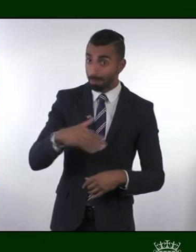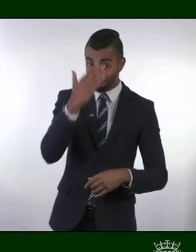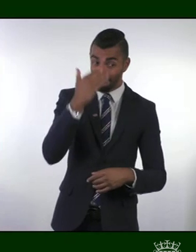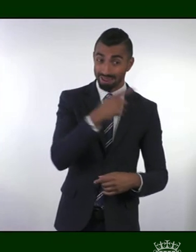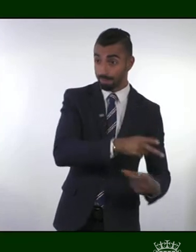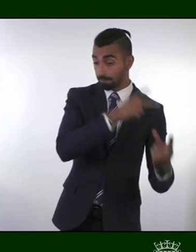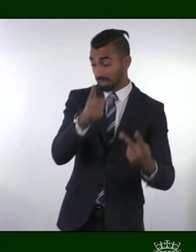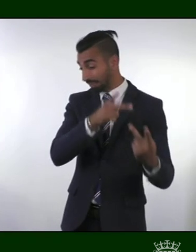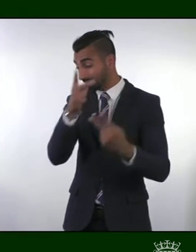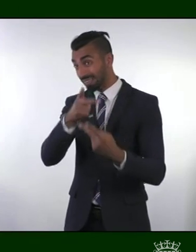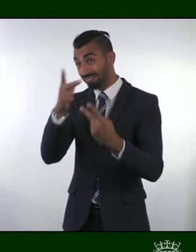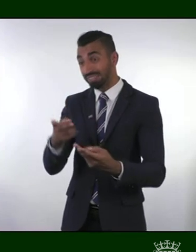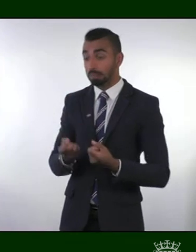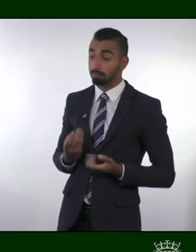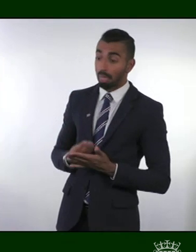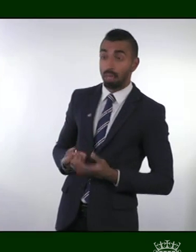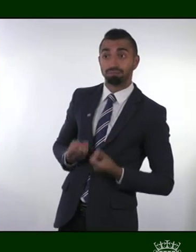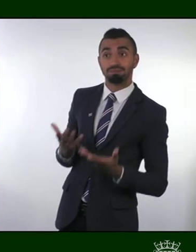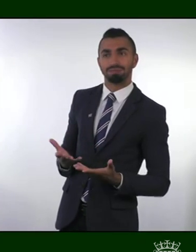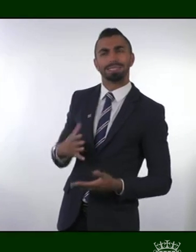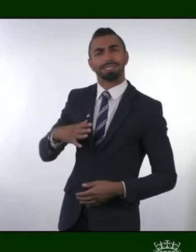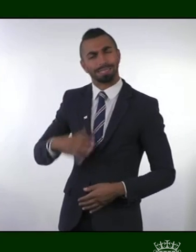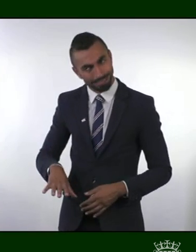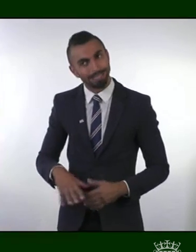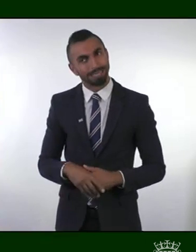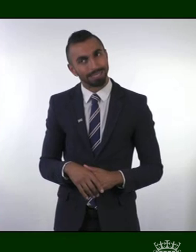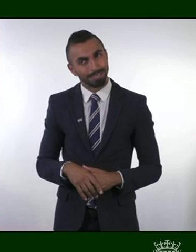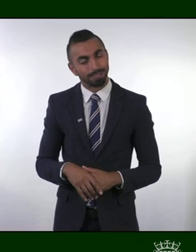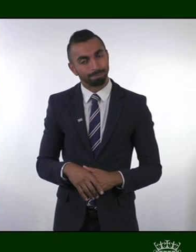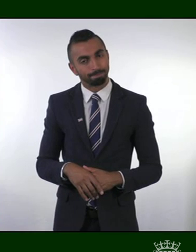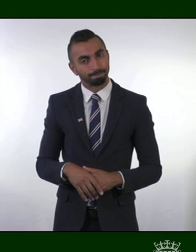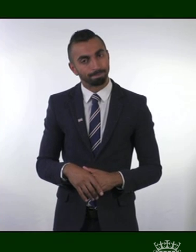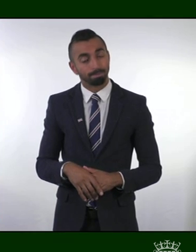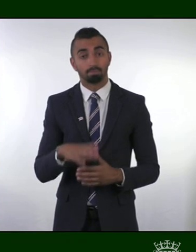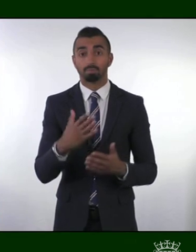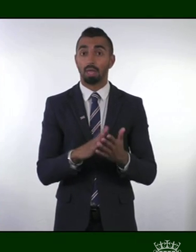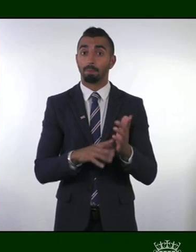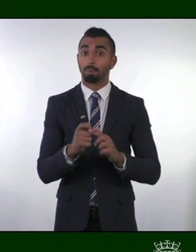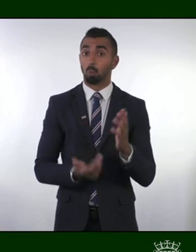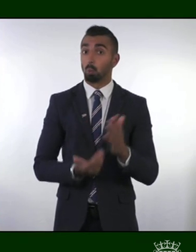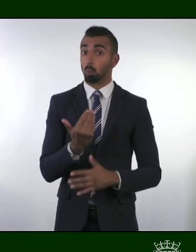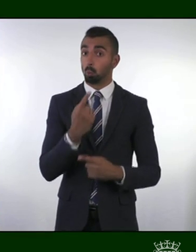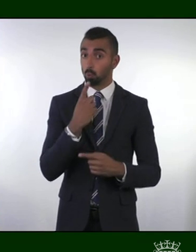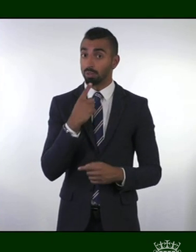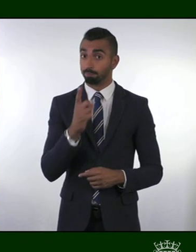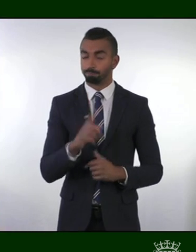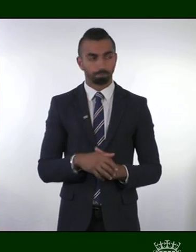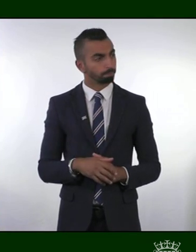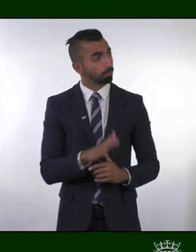The Chancellor has made some excellent announcements, and none more so than to the hospitality sector.